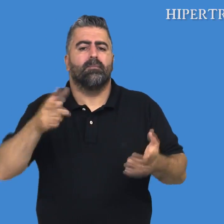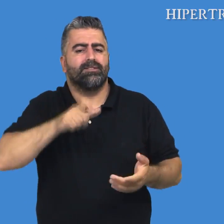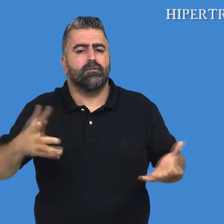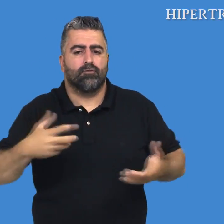persona